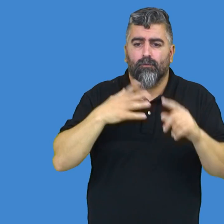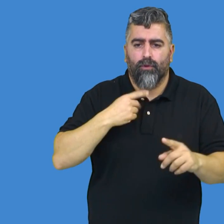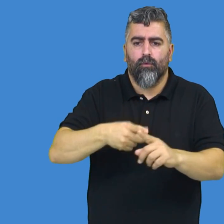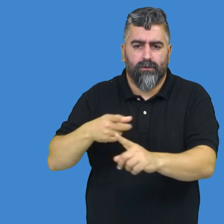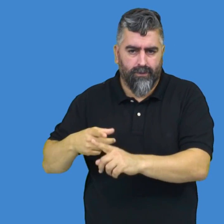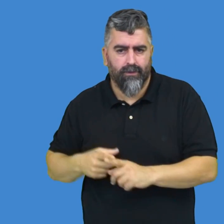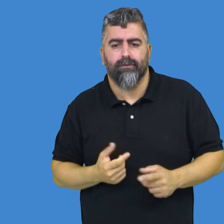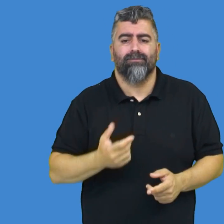usar